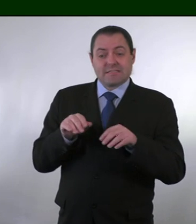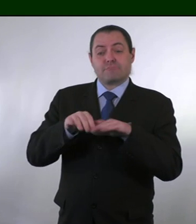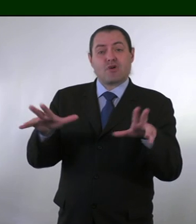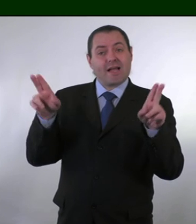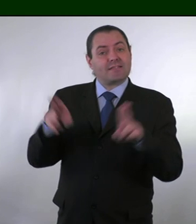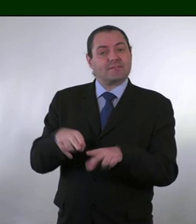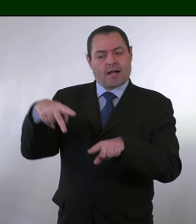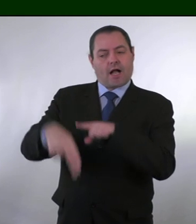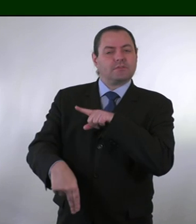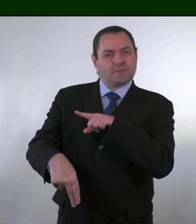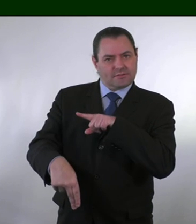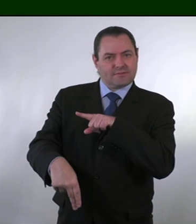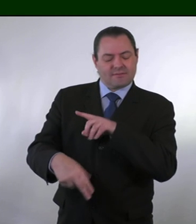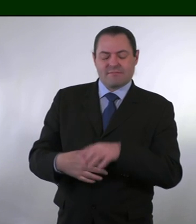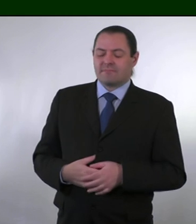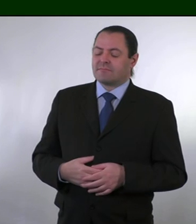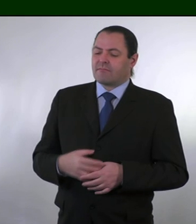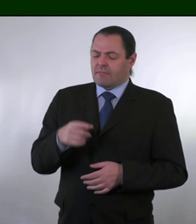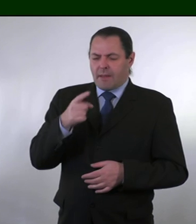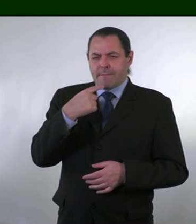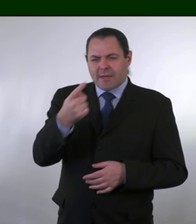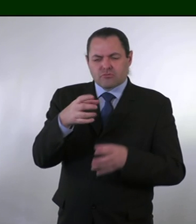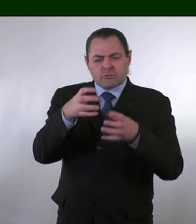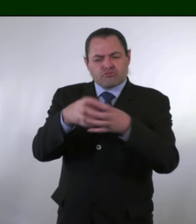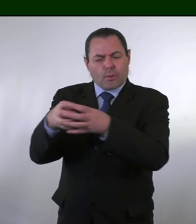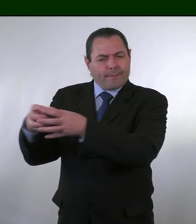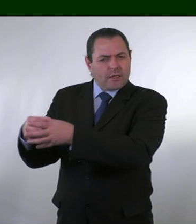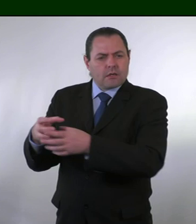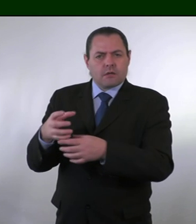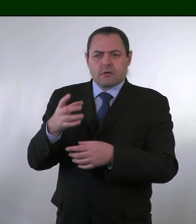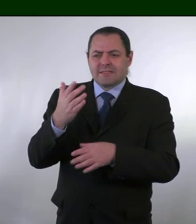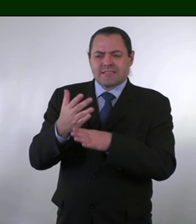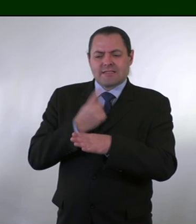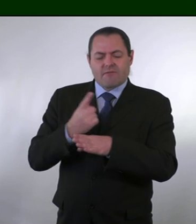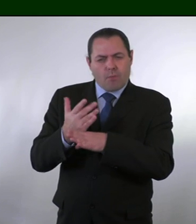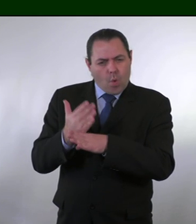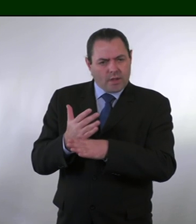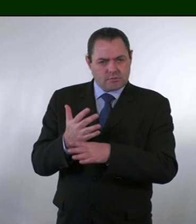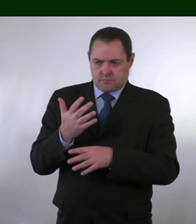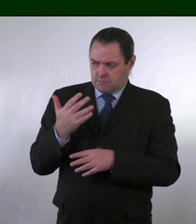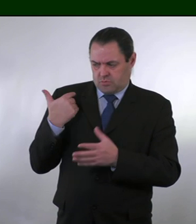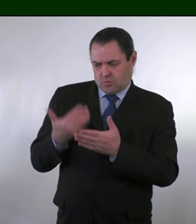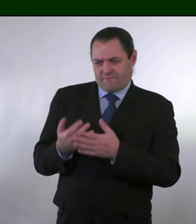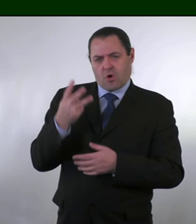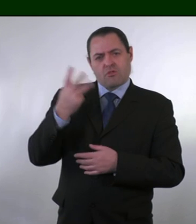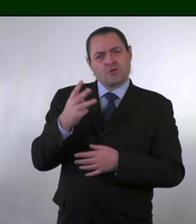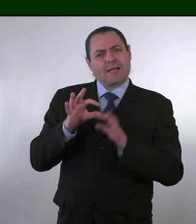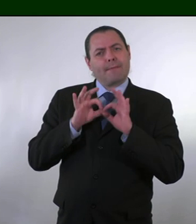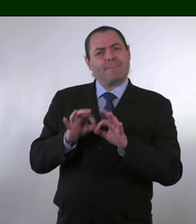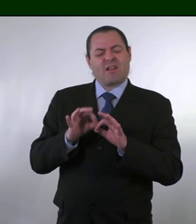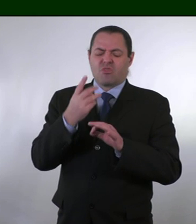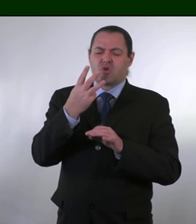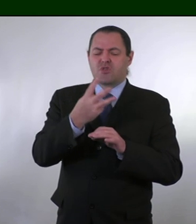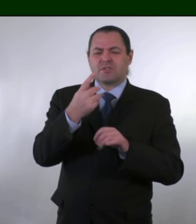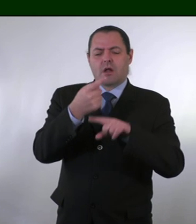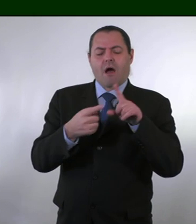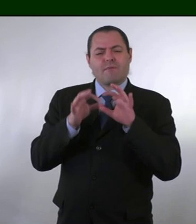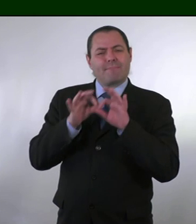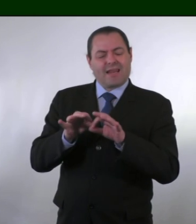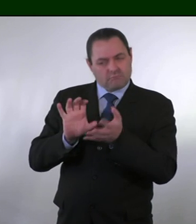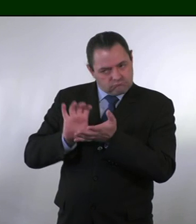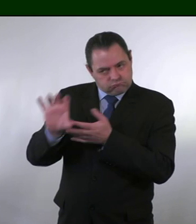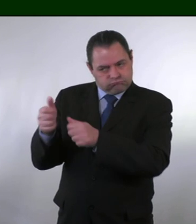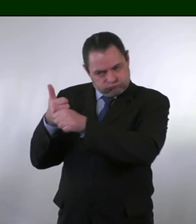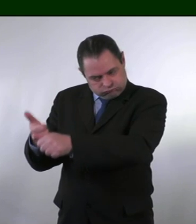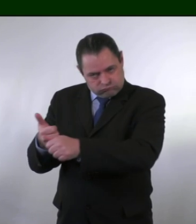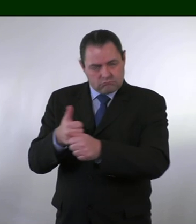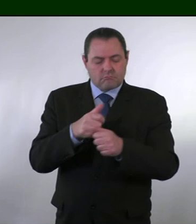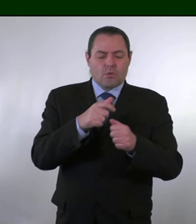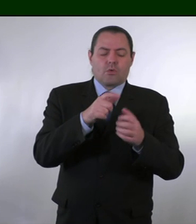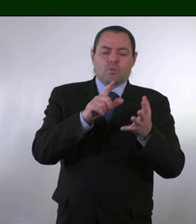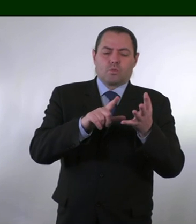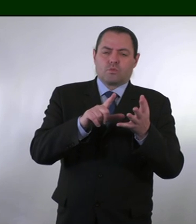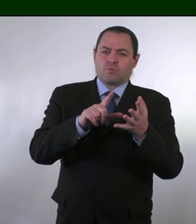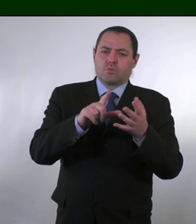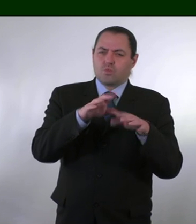As for the self-employed groups that he mentions, we have given £13.5 billion so far in support for self-employed people and have uplifted universal credit in the way that I described.